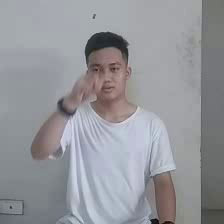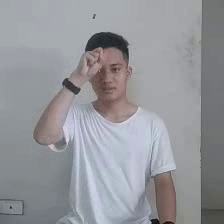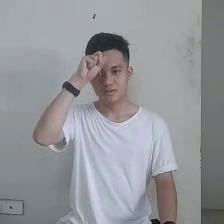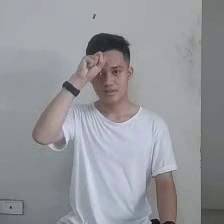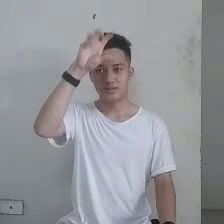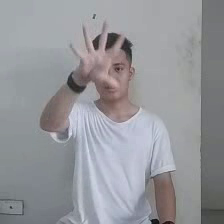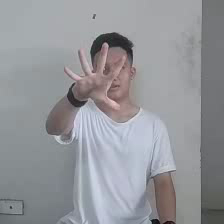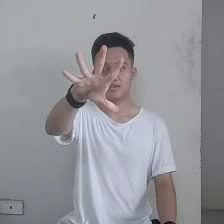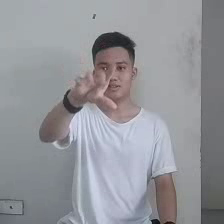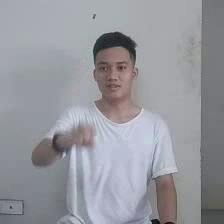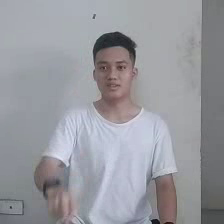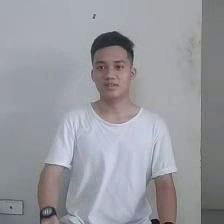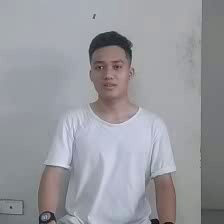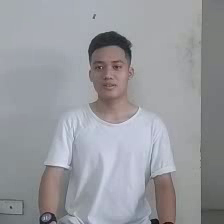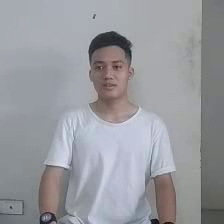Dạy dỗ